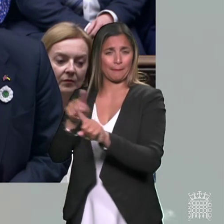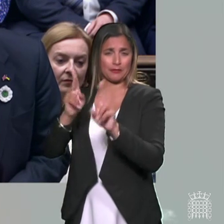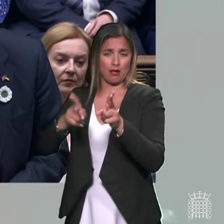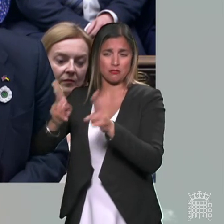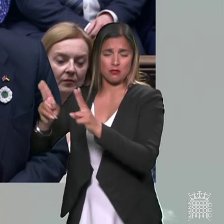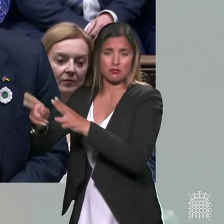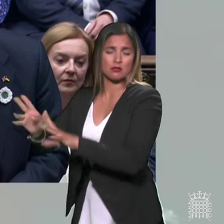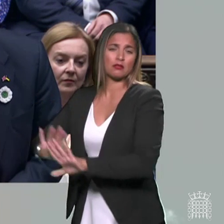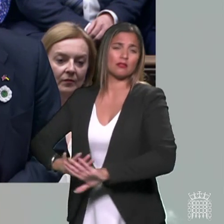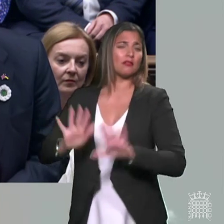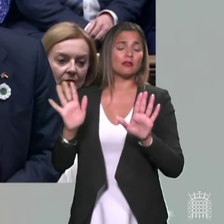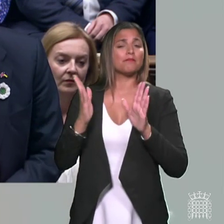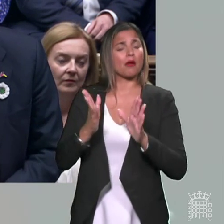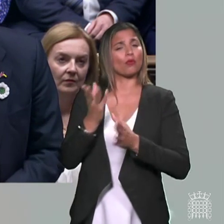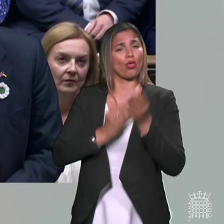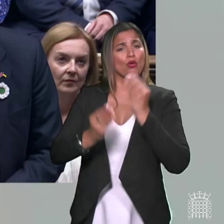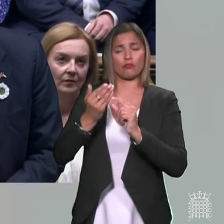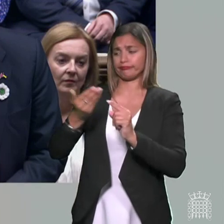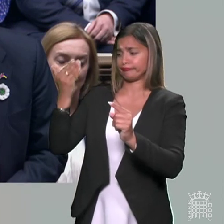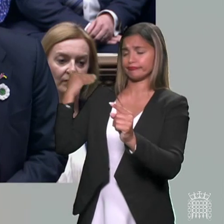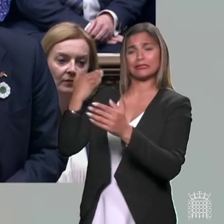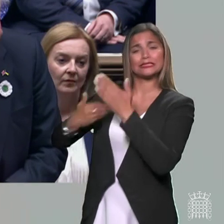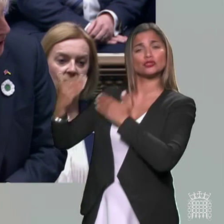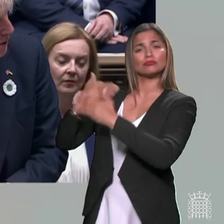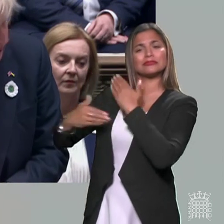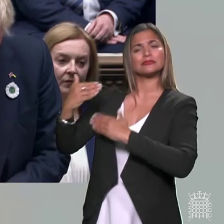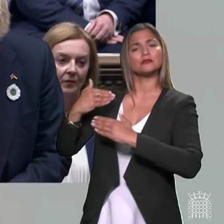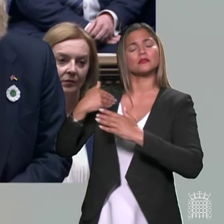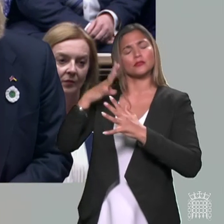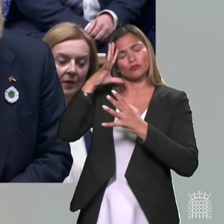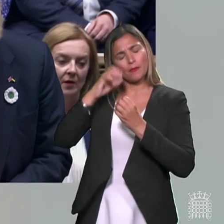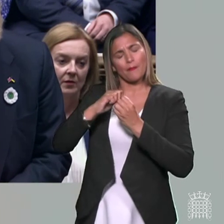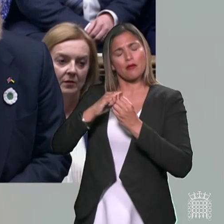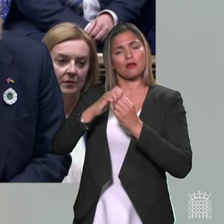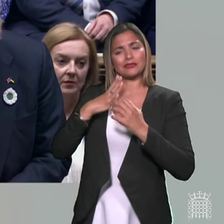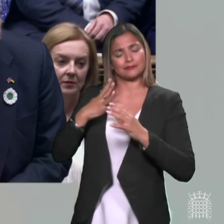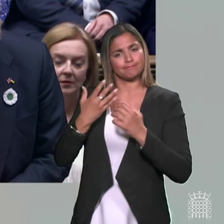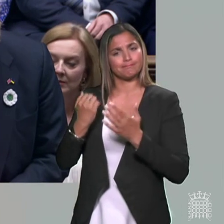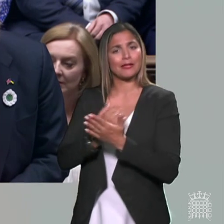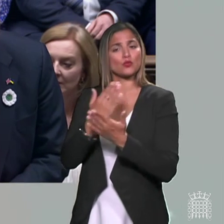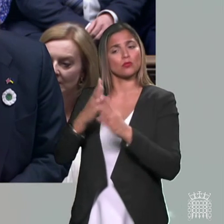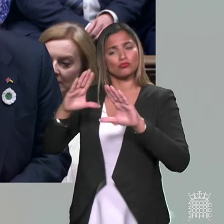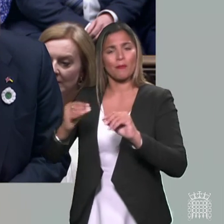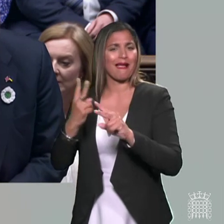We must learn the lessons of history, and do all in our power to prevent such a thing from happening again.